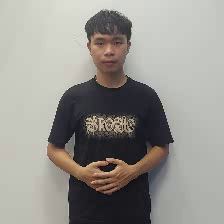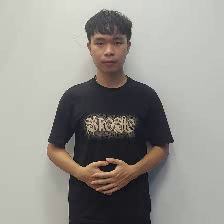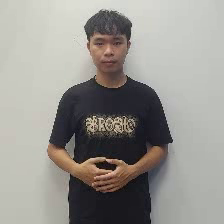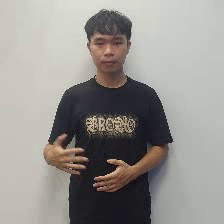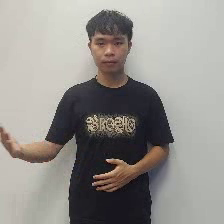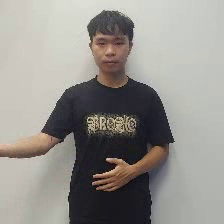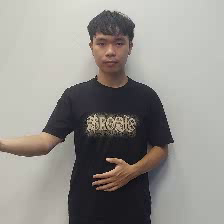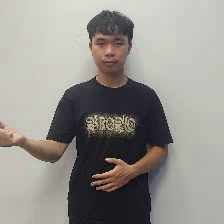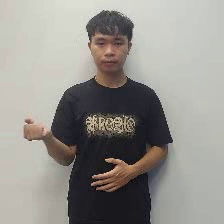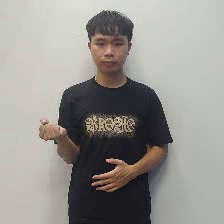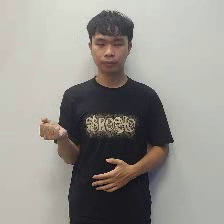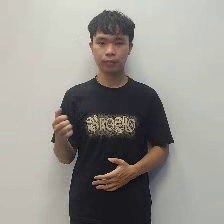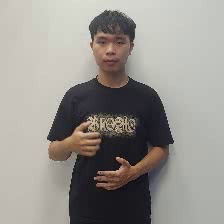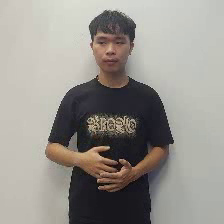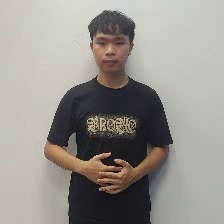Sử dụng